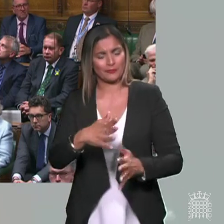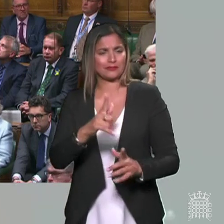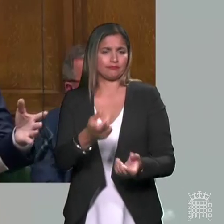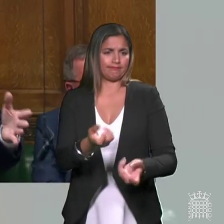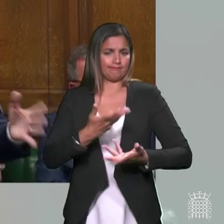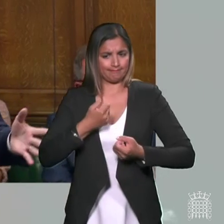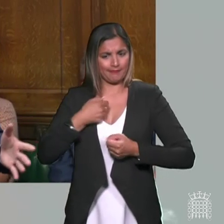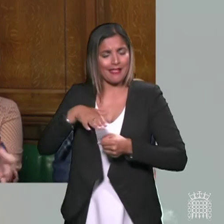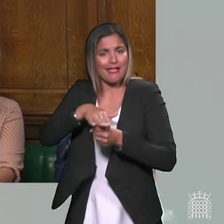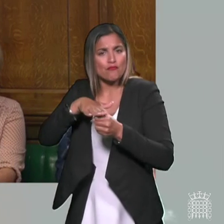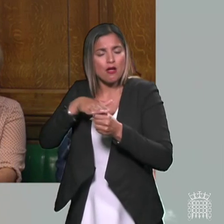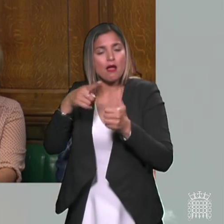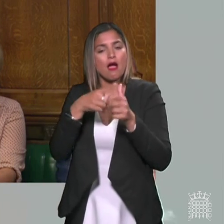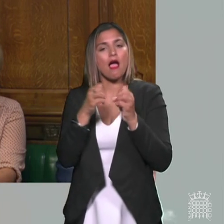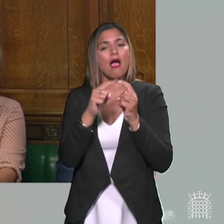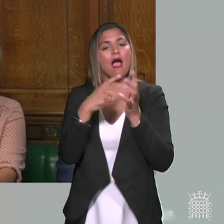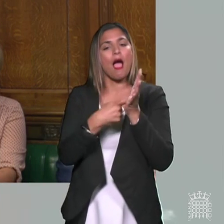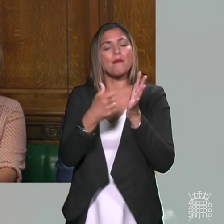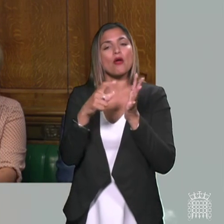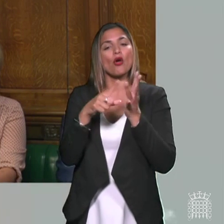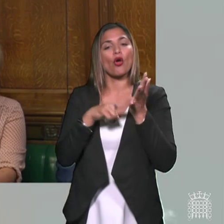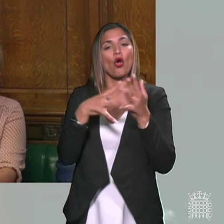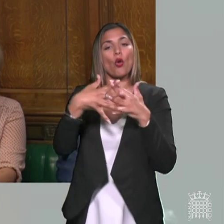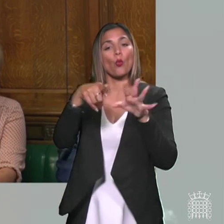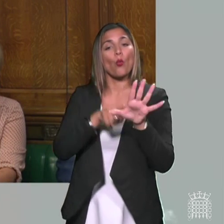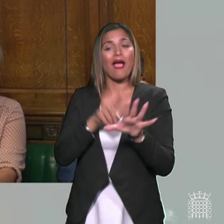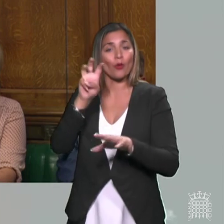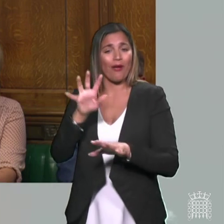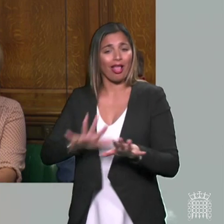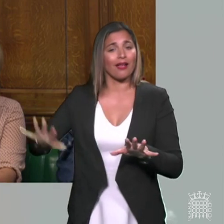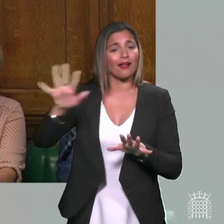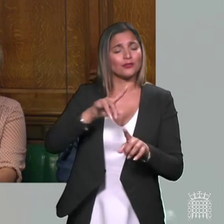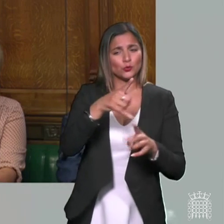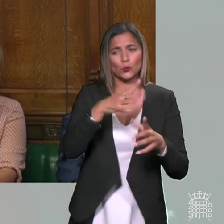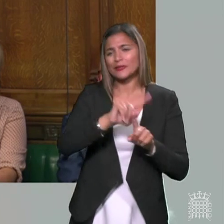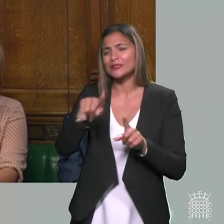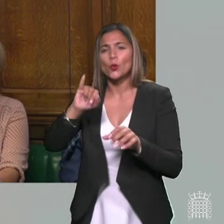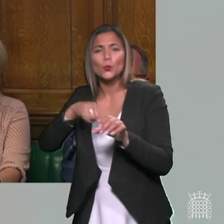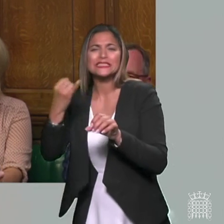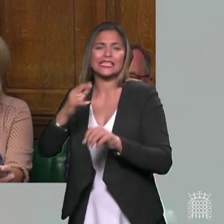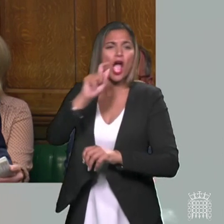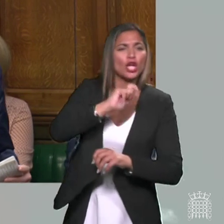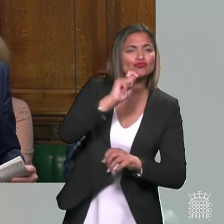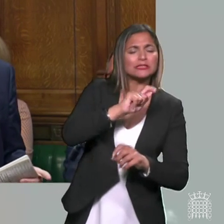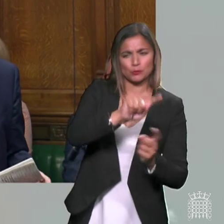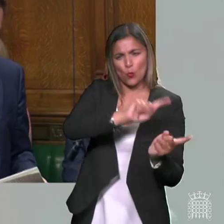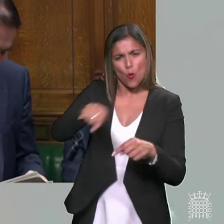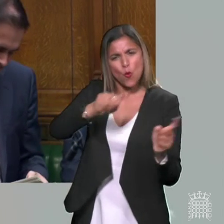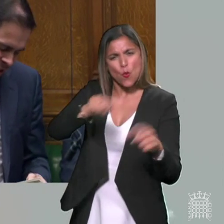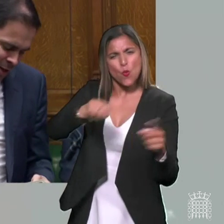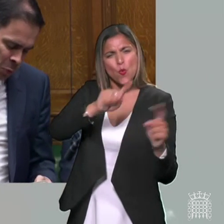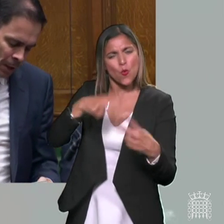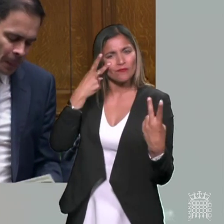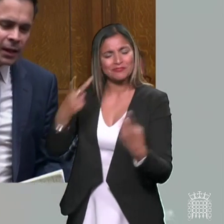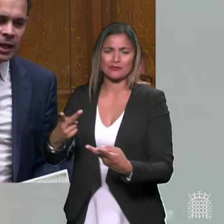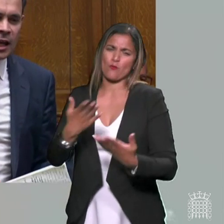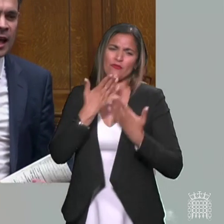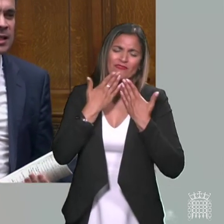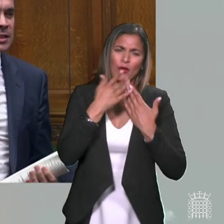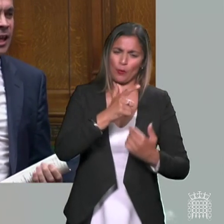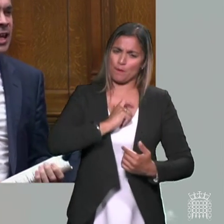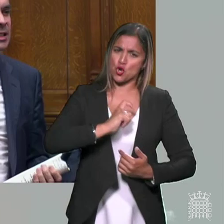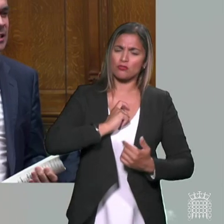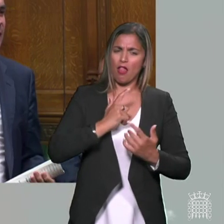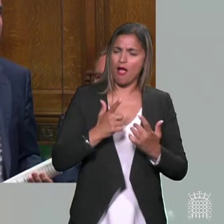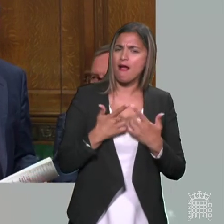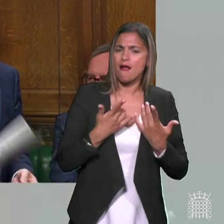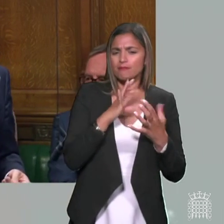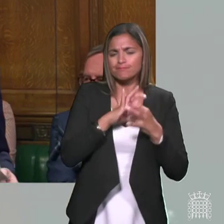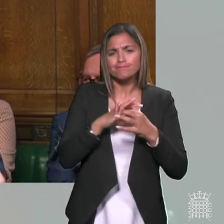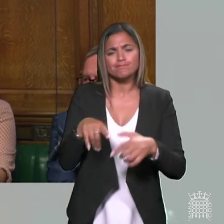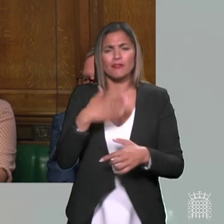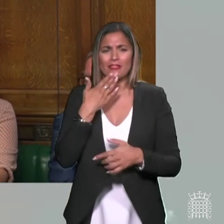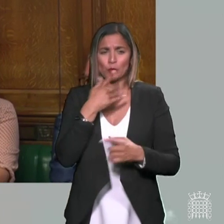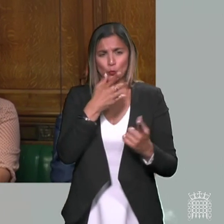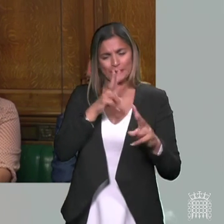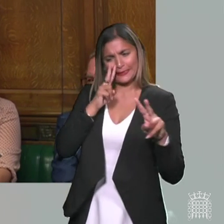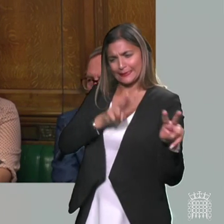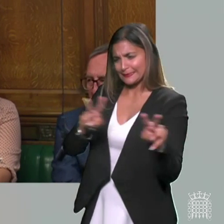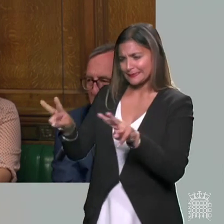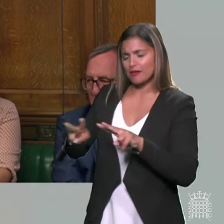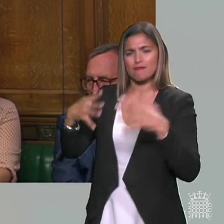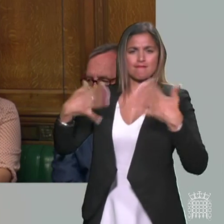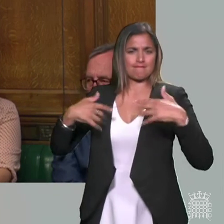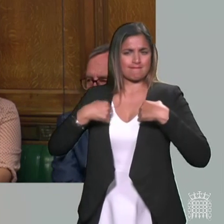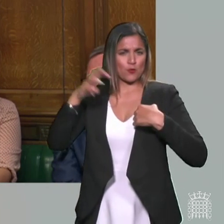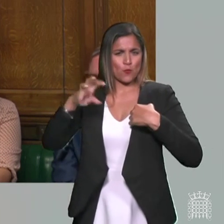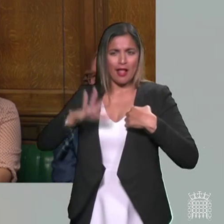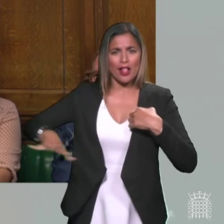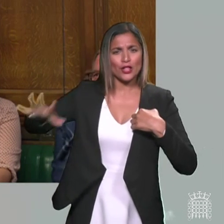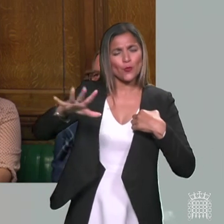Whether he has been eating ice cream on the pier in Llandudno, sampling Welsh Penderyn whisky or standing in the granite quarry in Penmaenmawr, he has seen why people love this constituency.